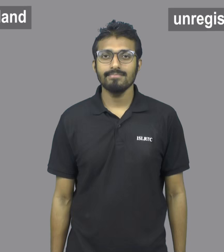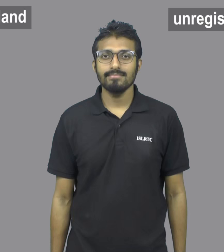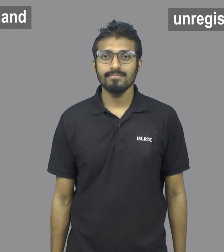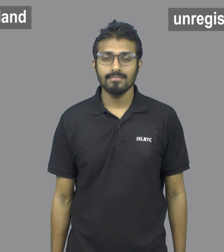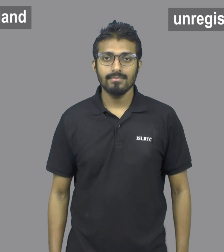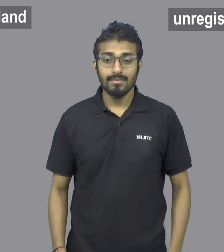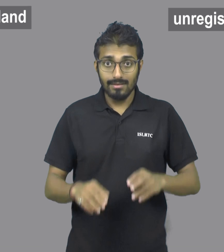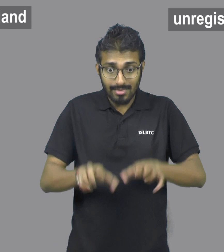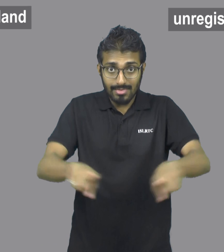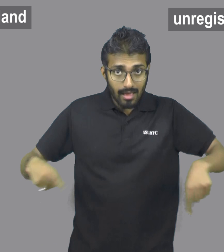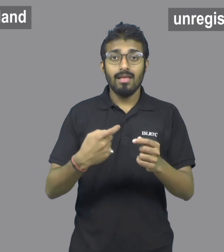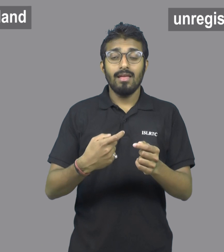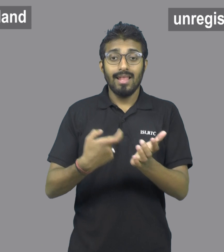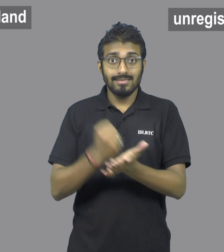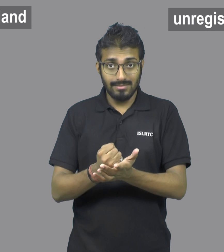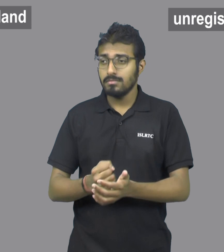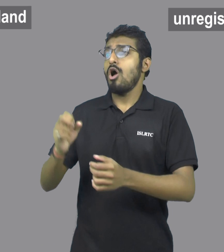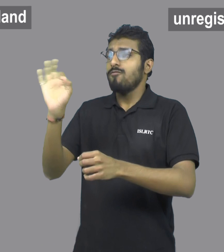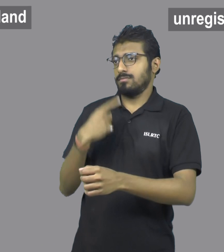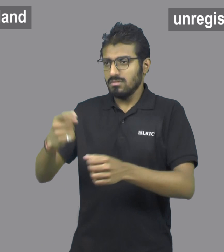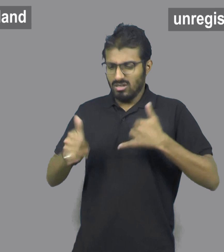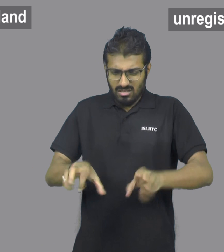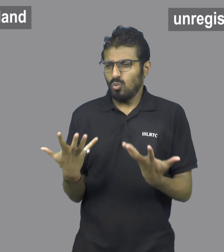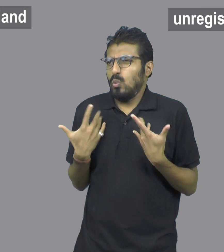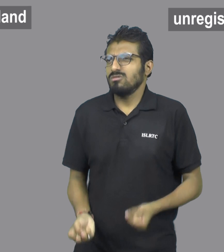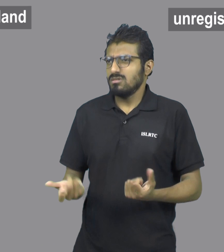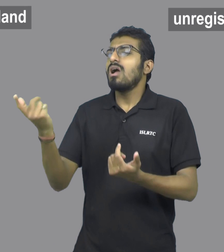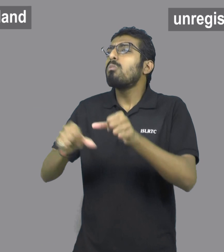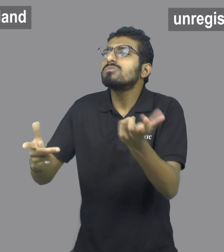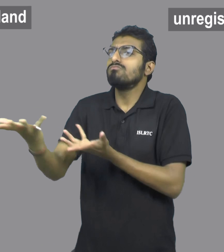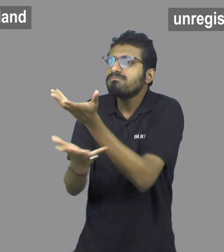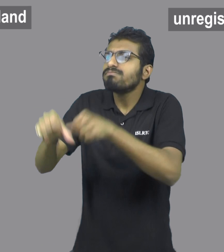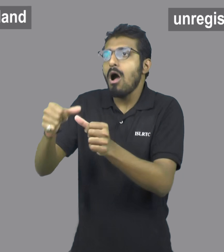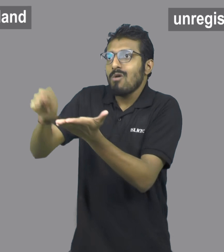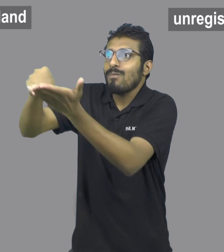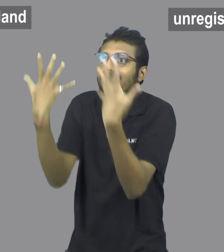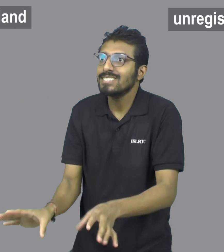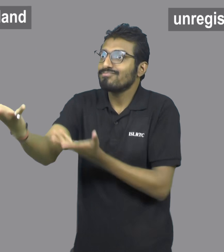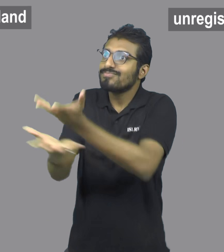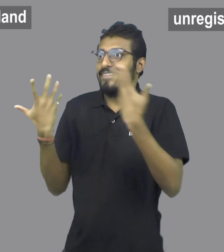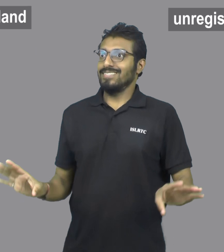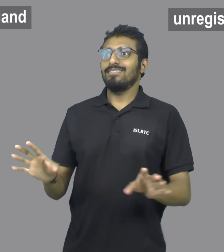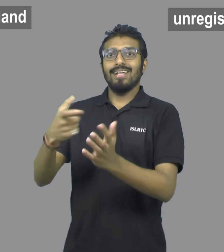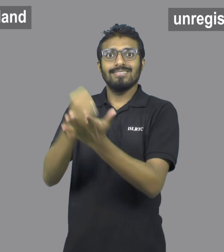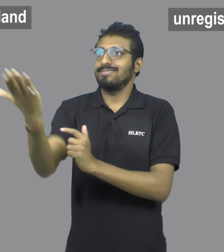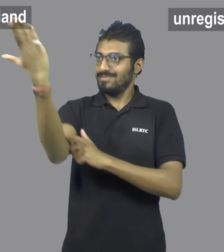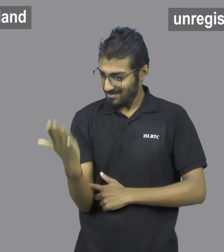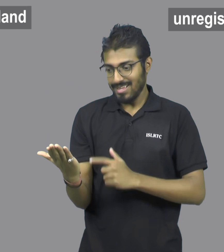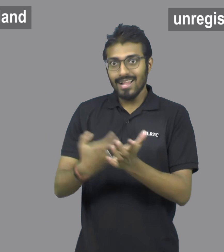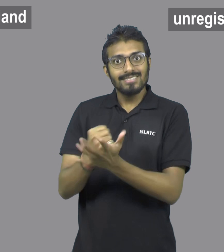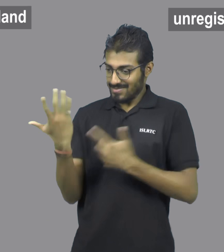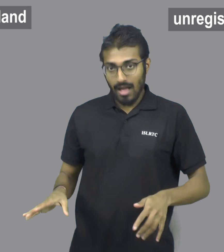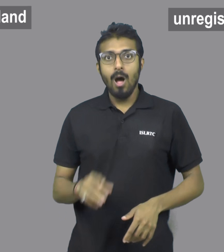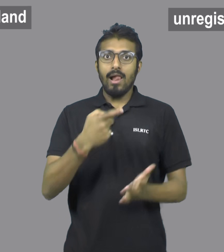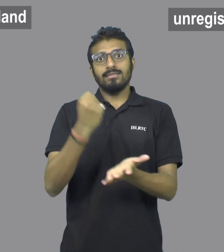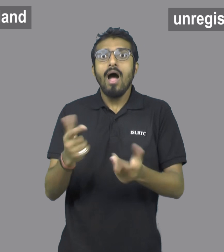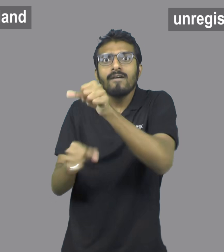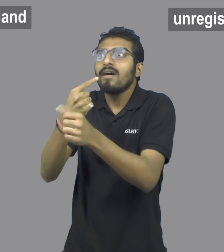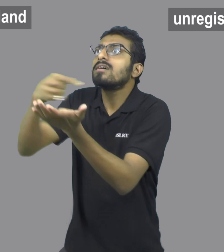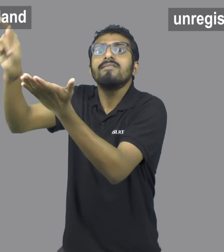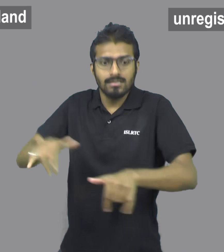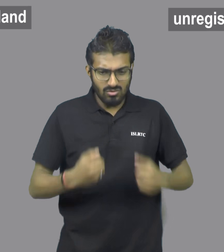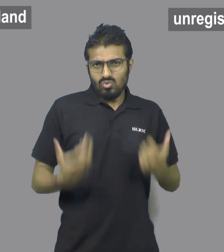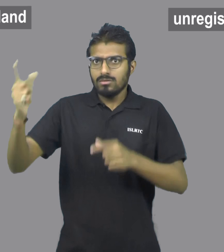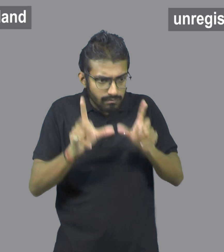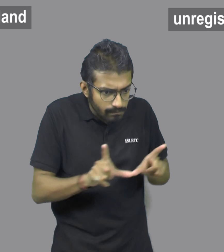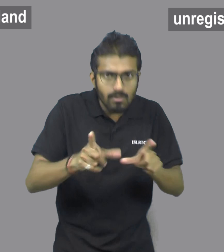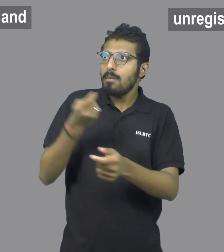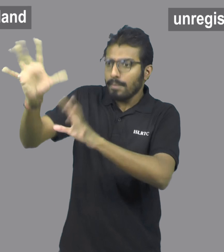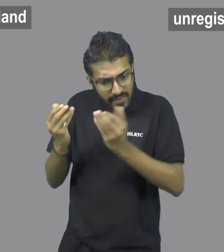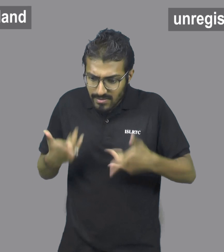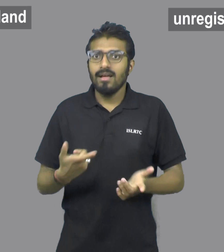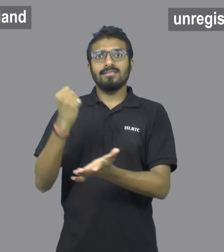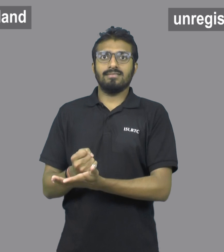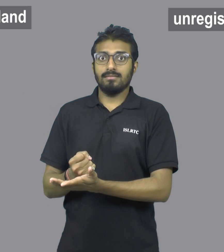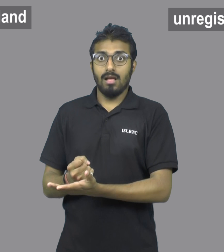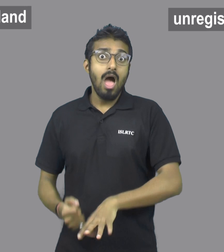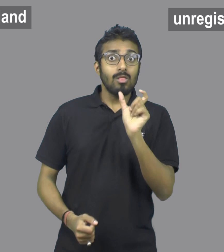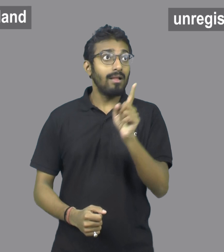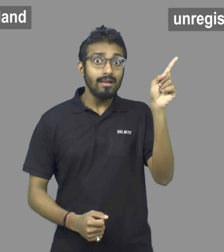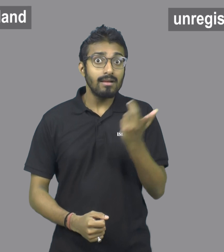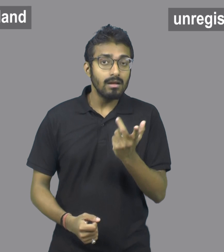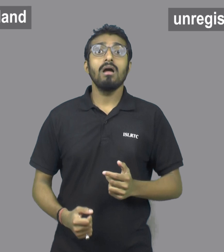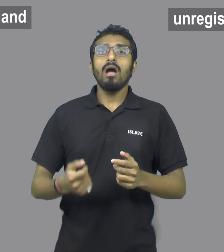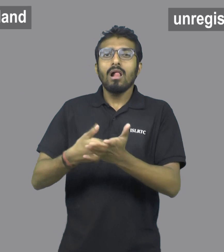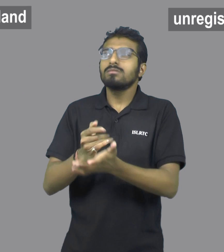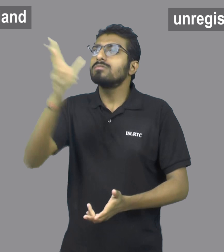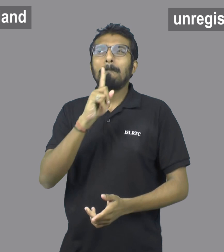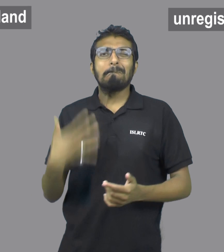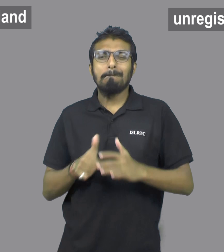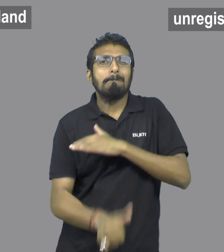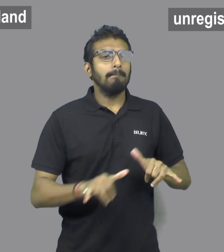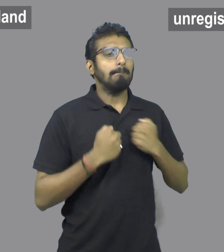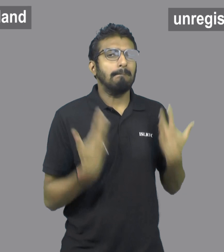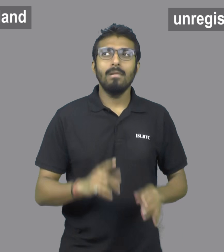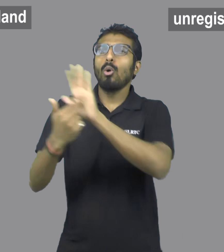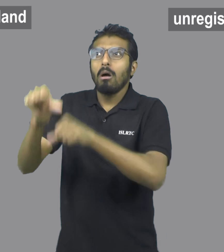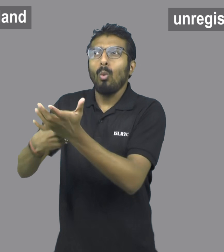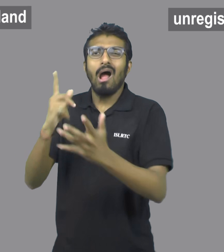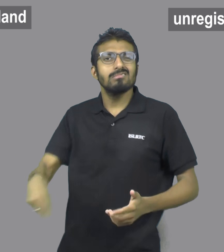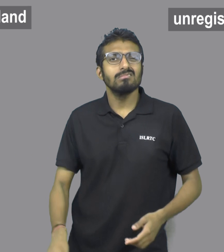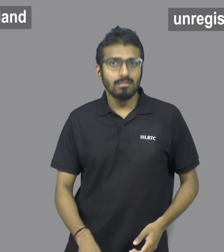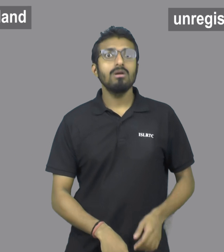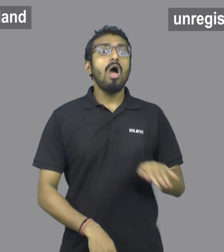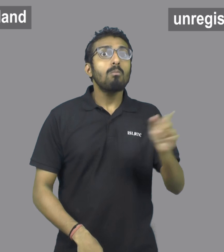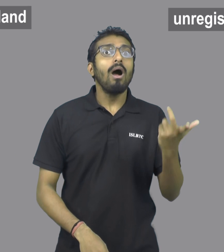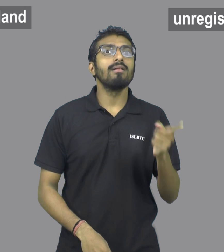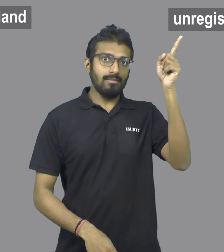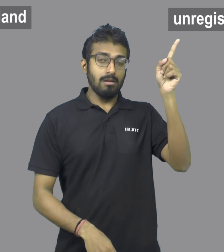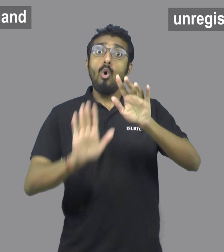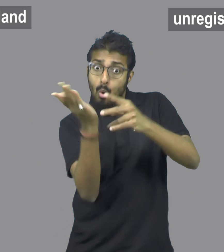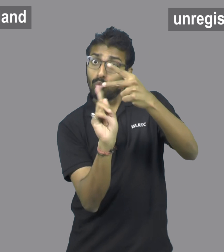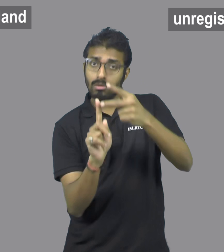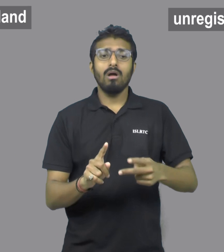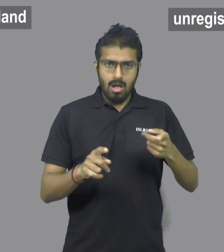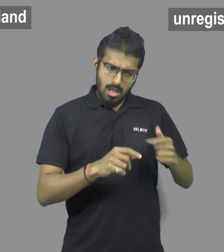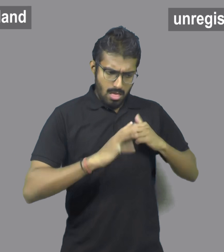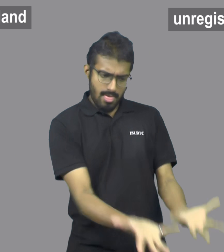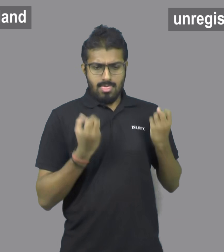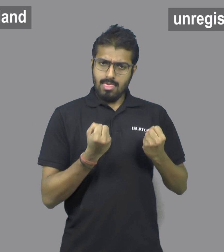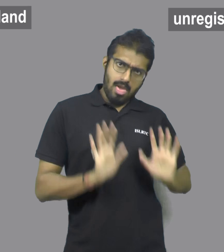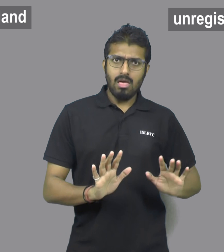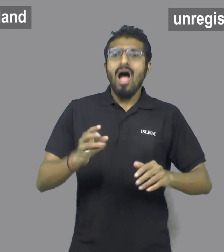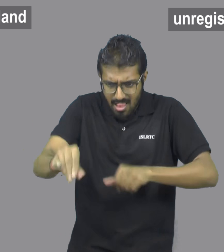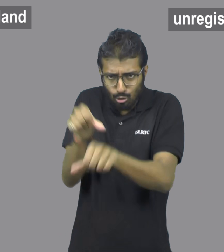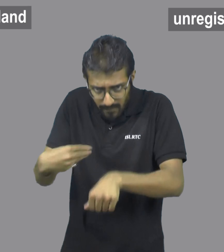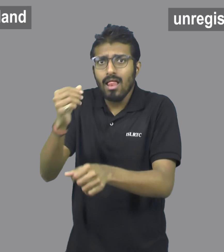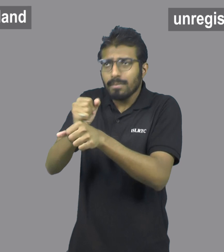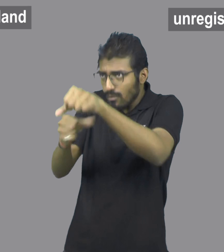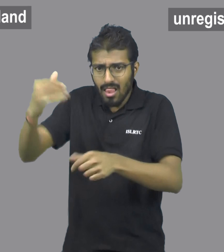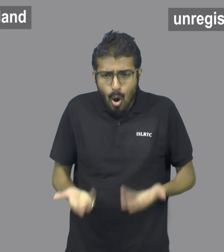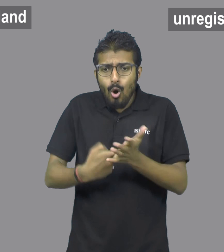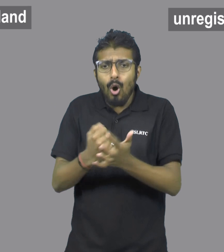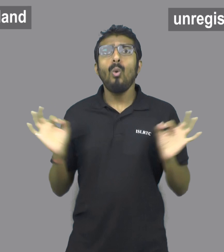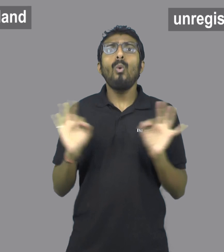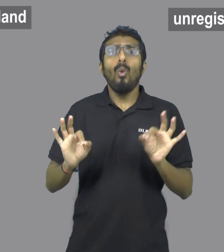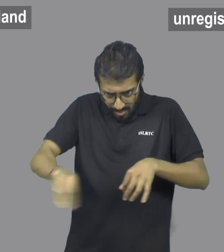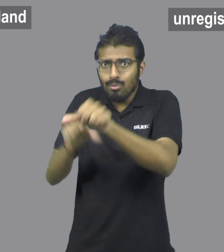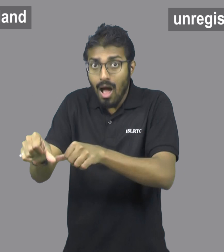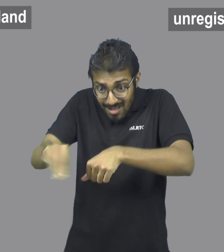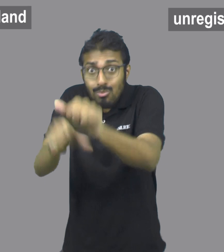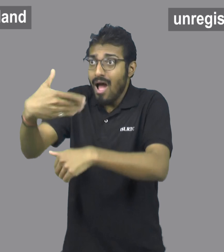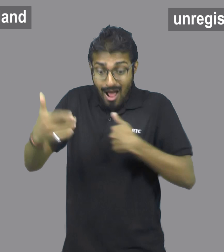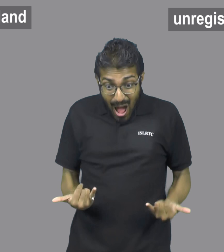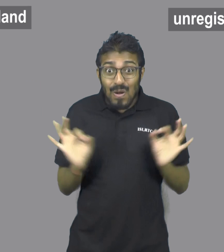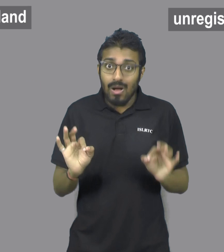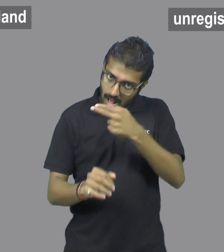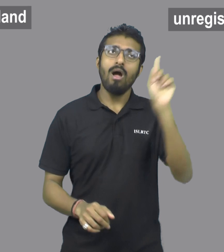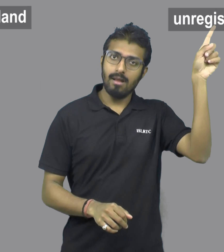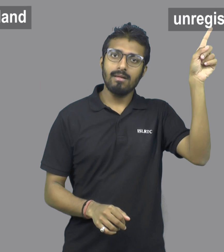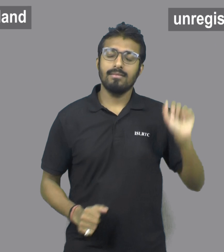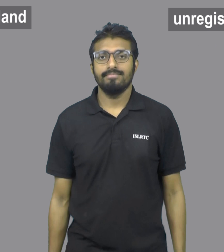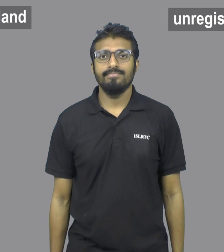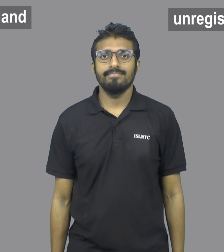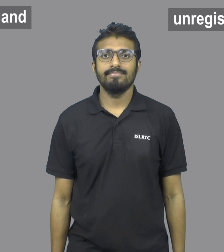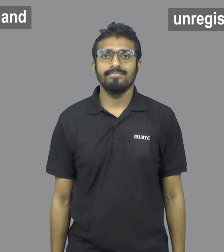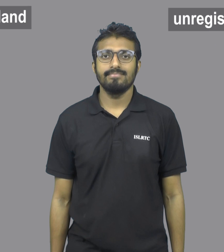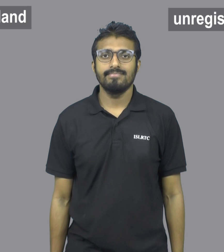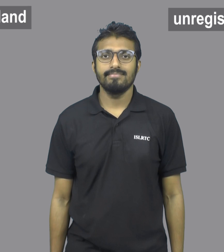Registered Land Unregistered Land